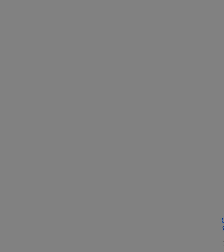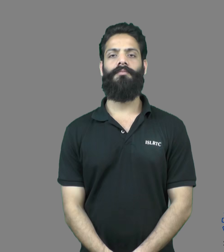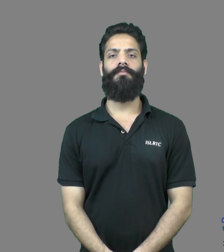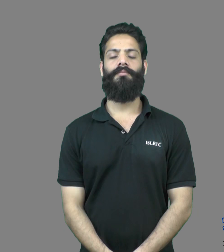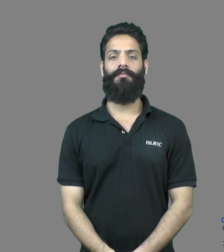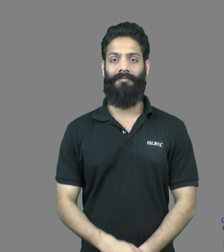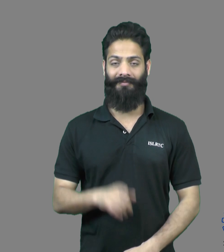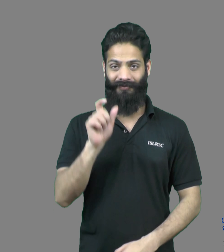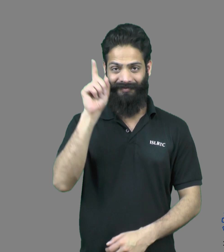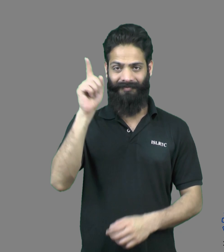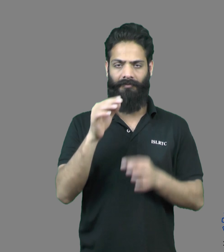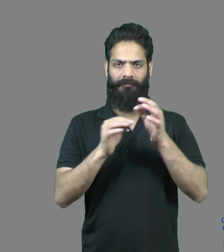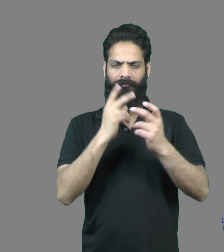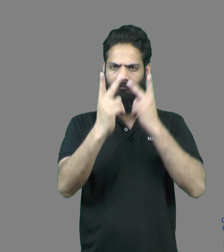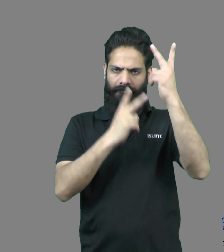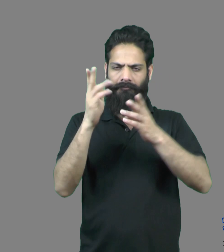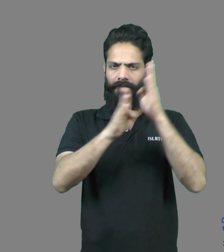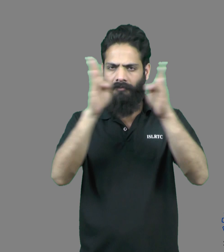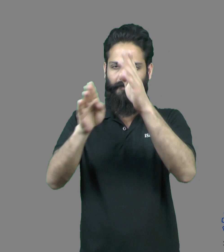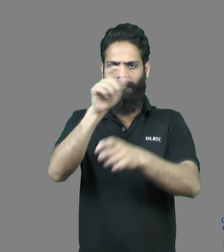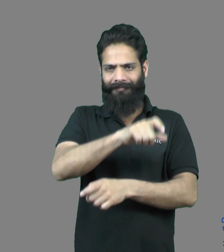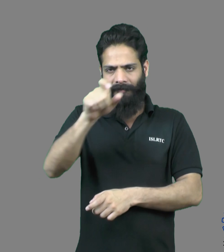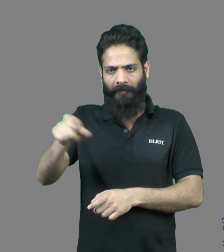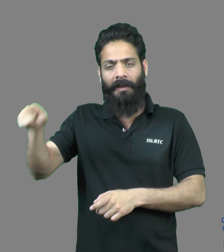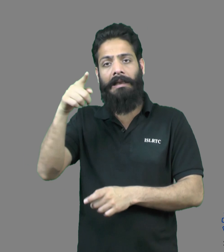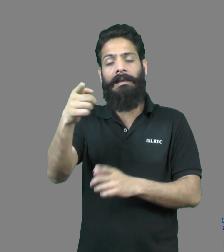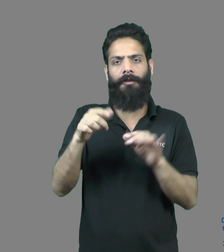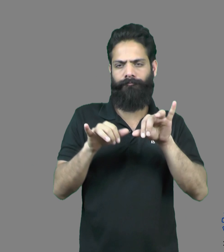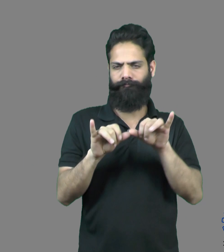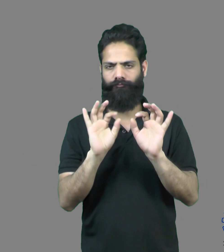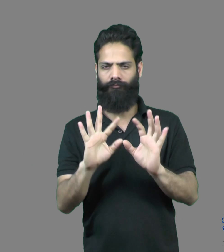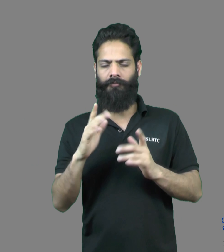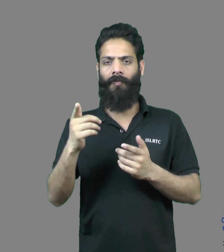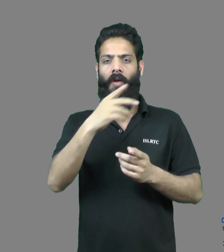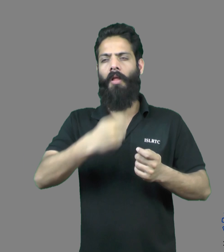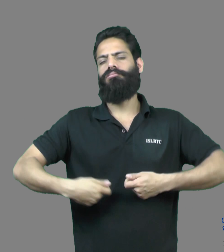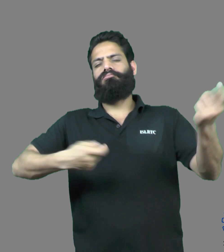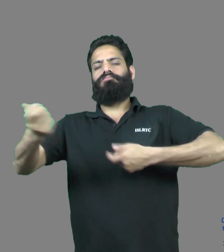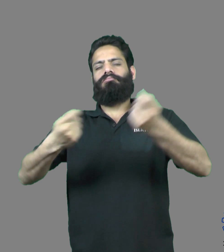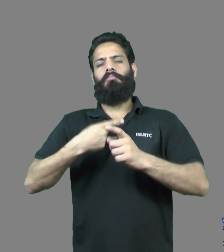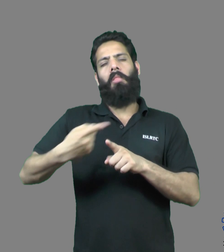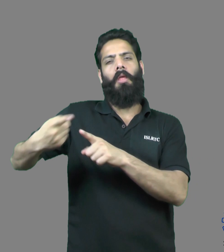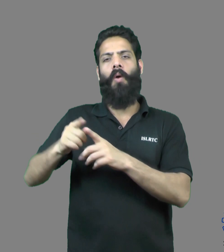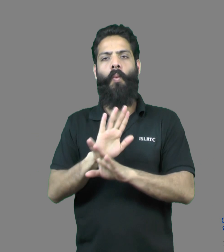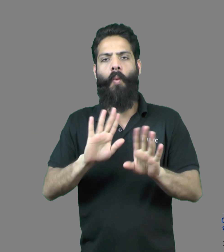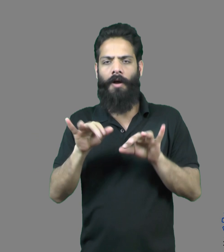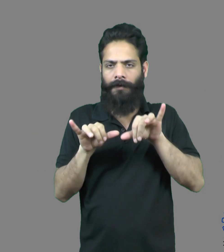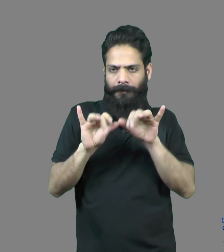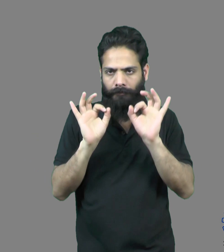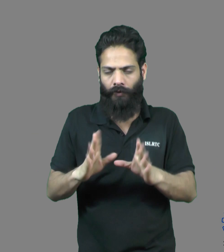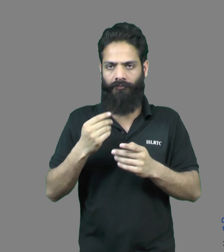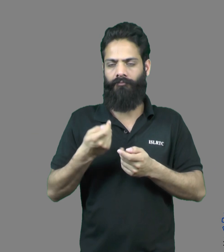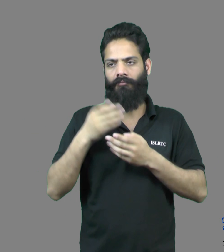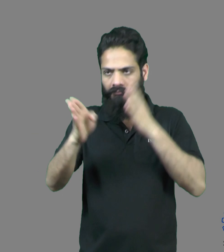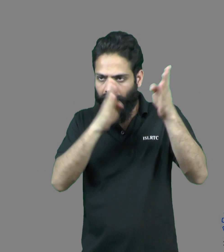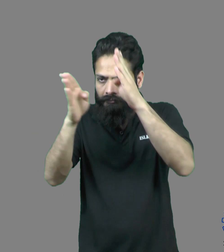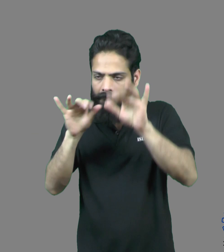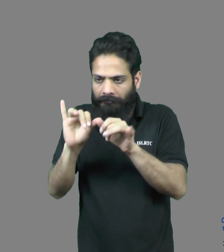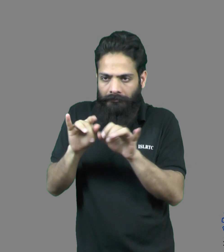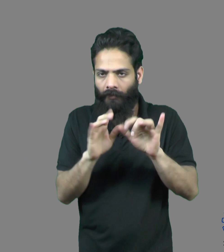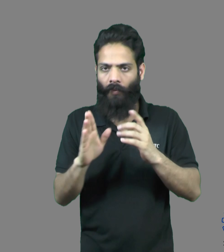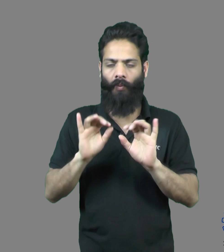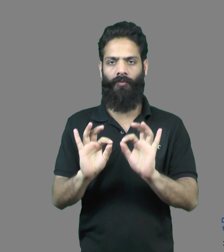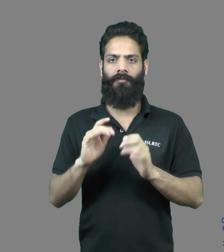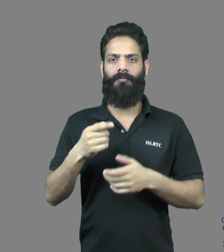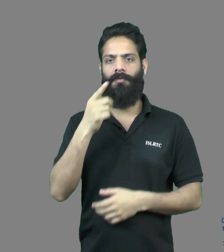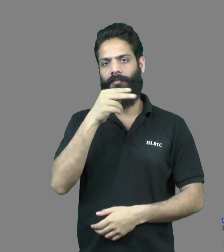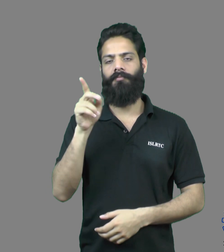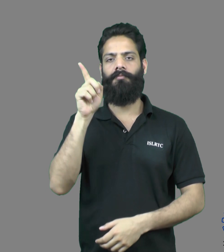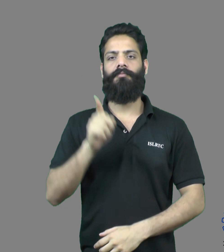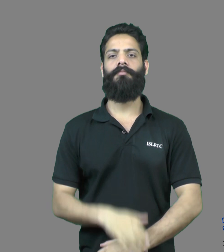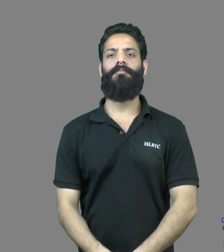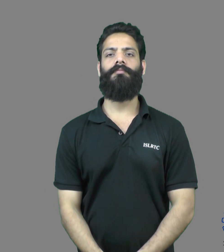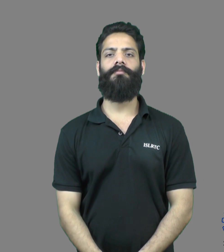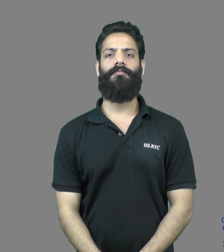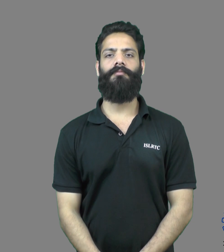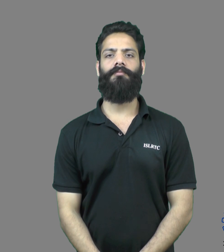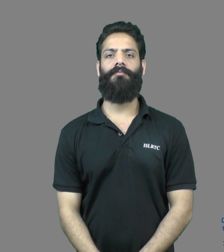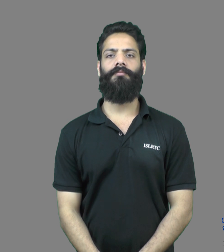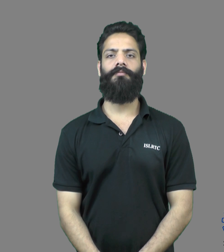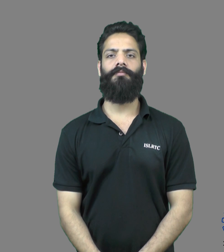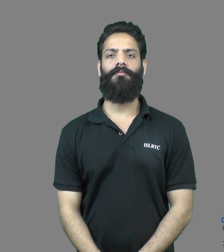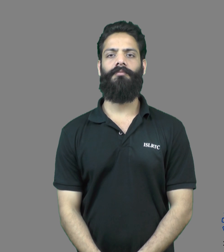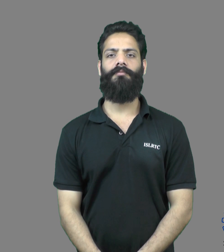Budget Travelers